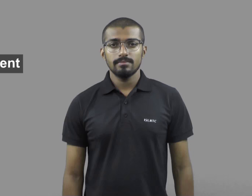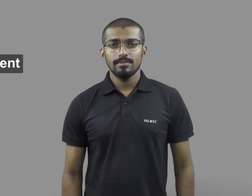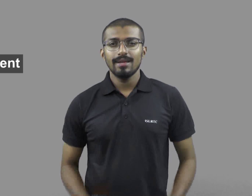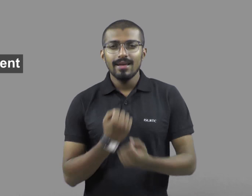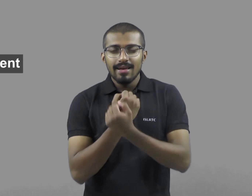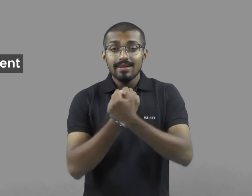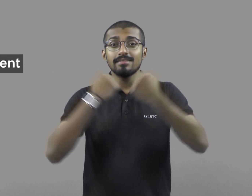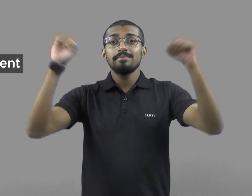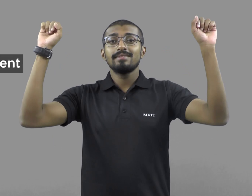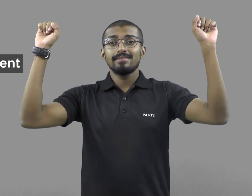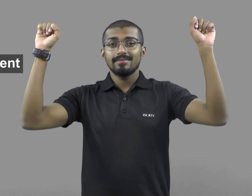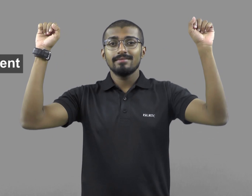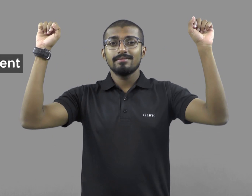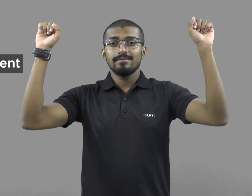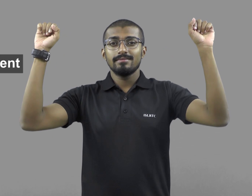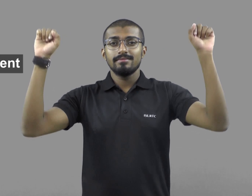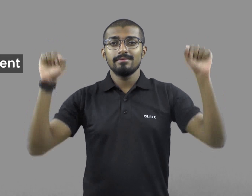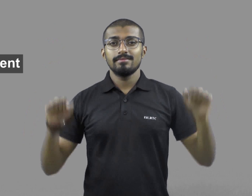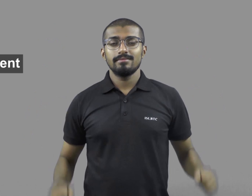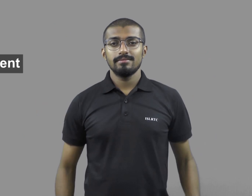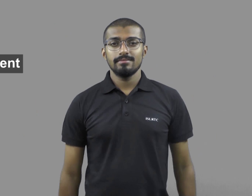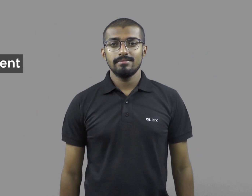Independent